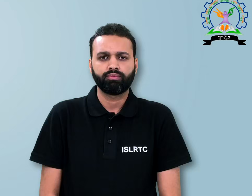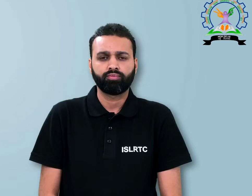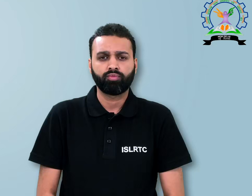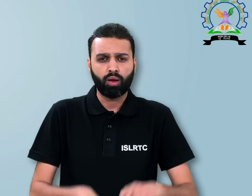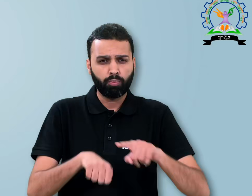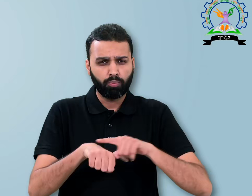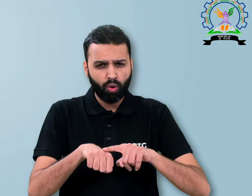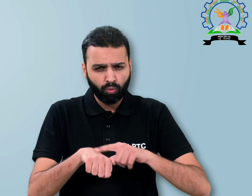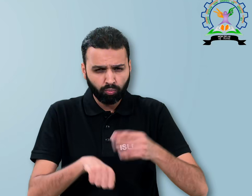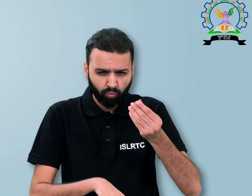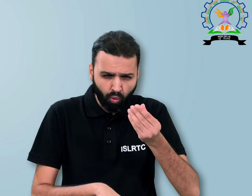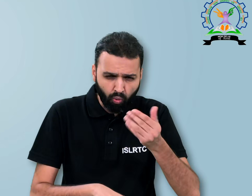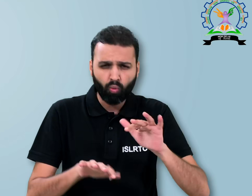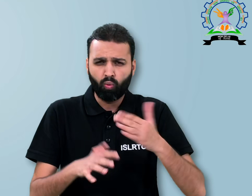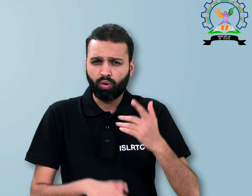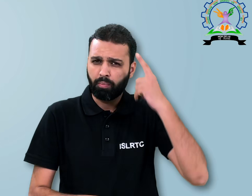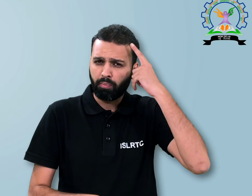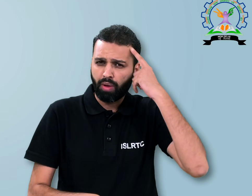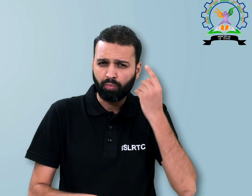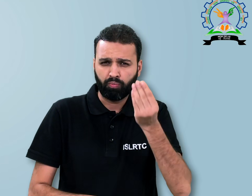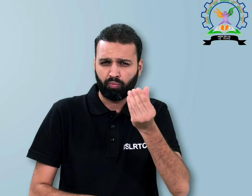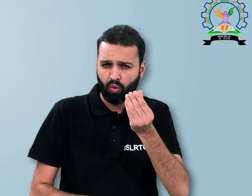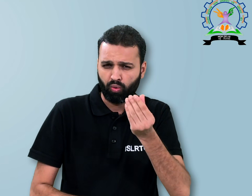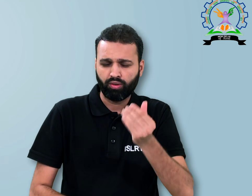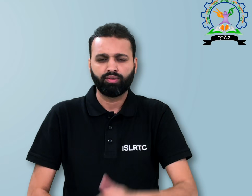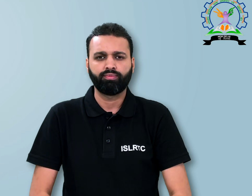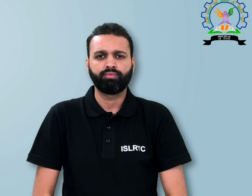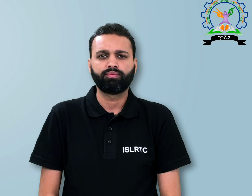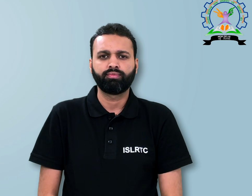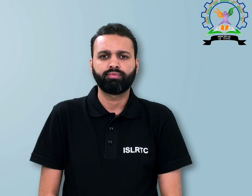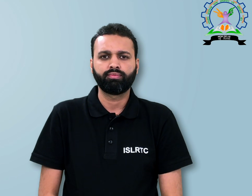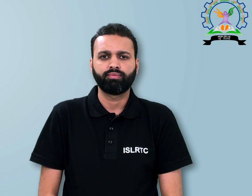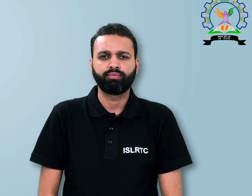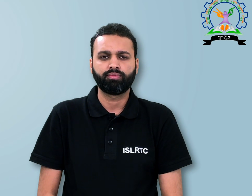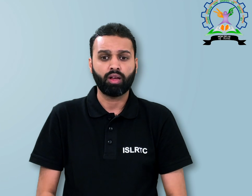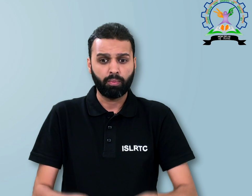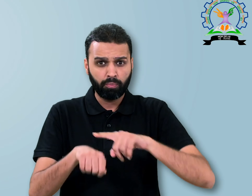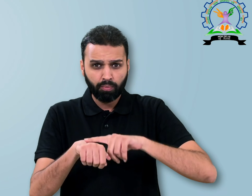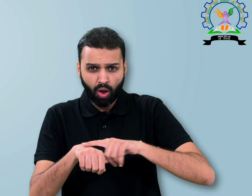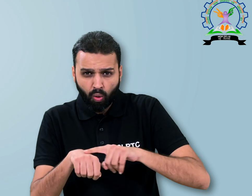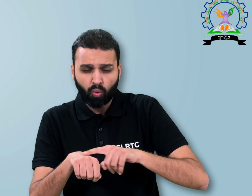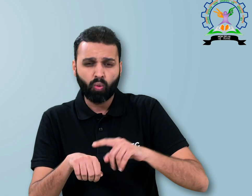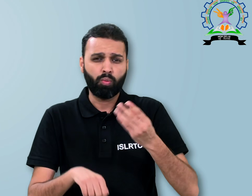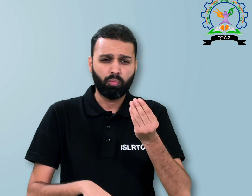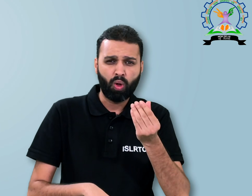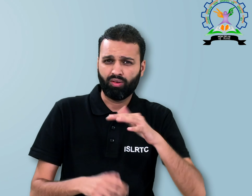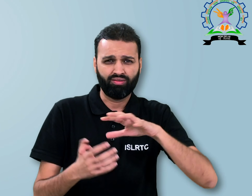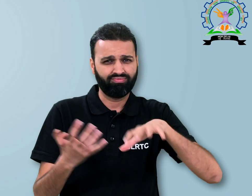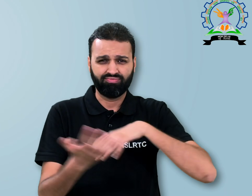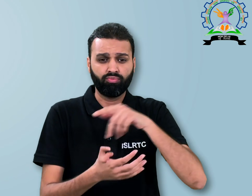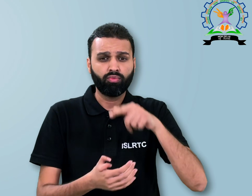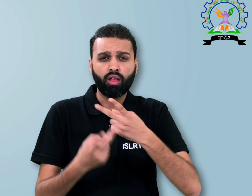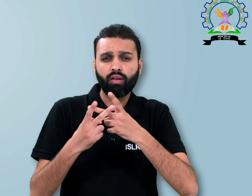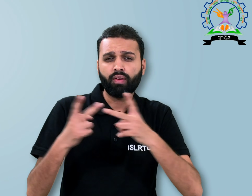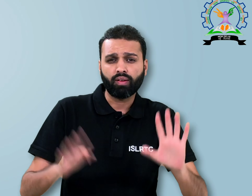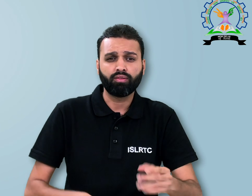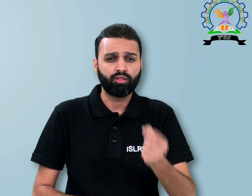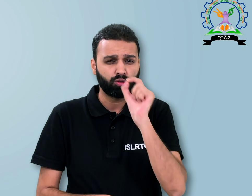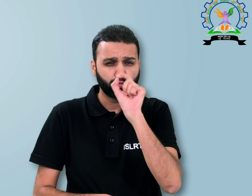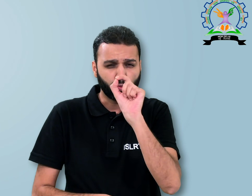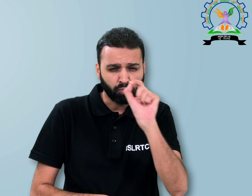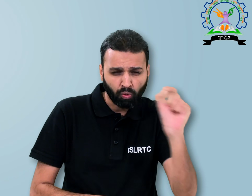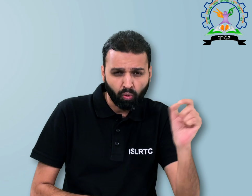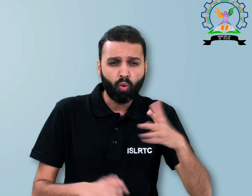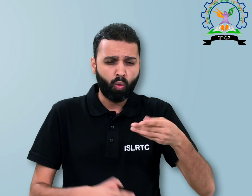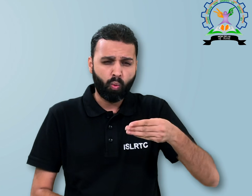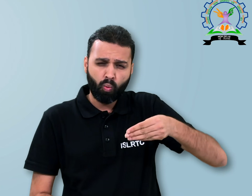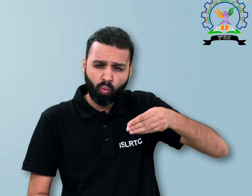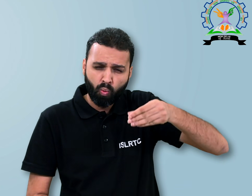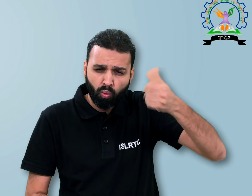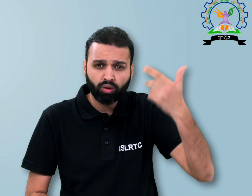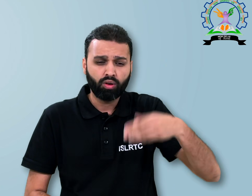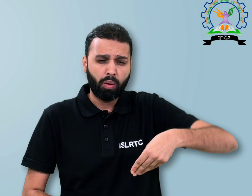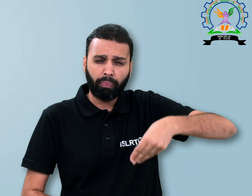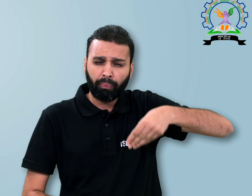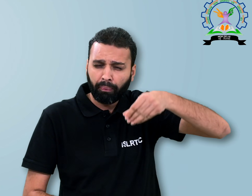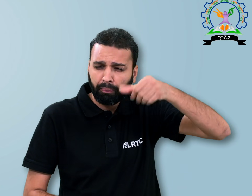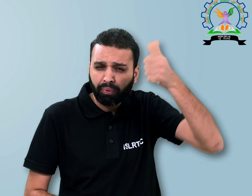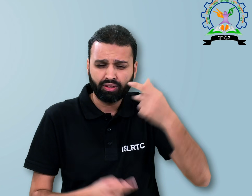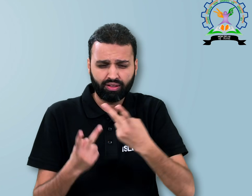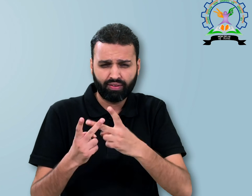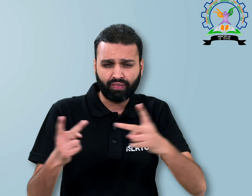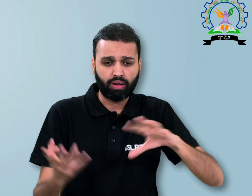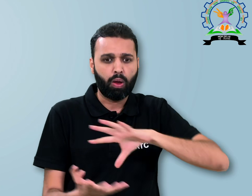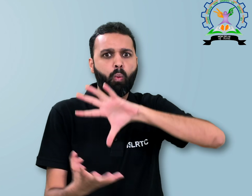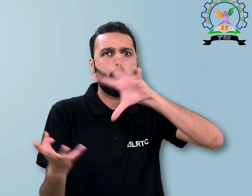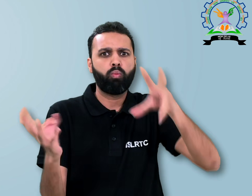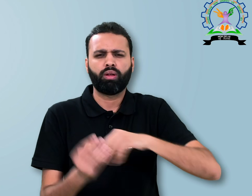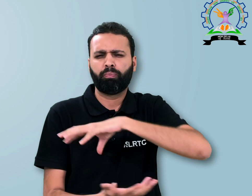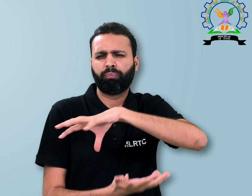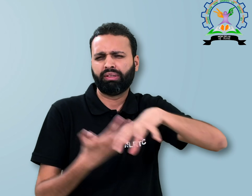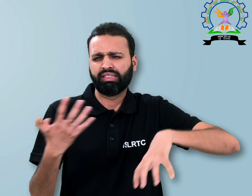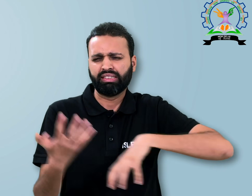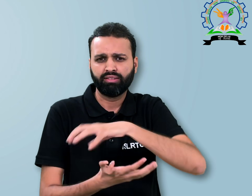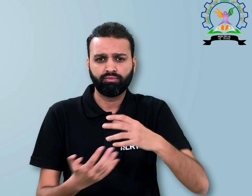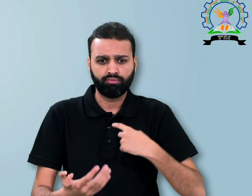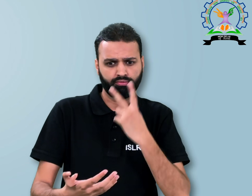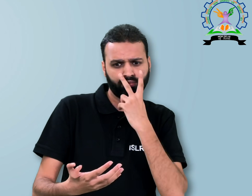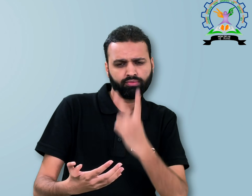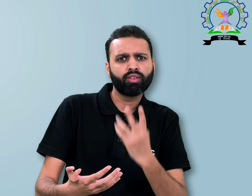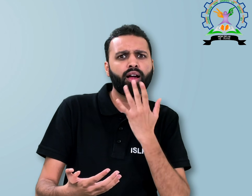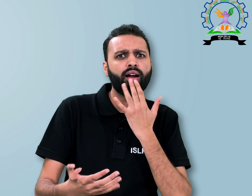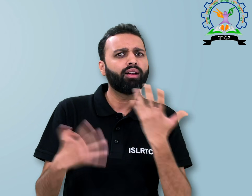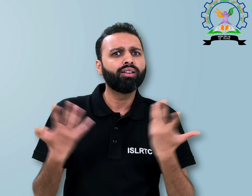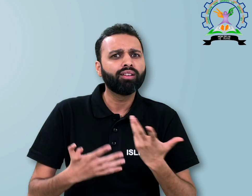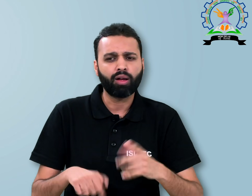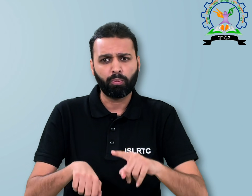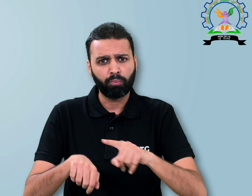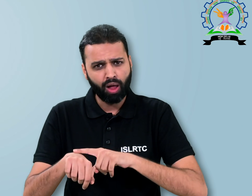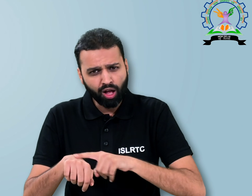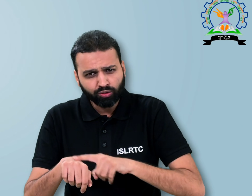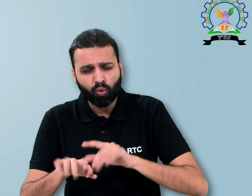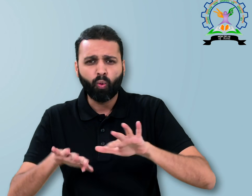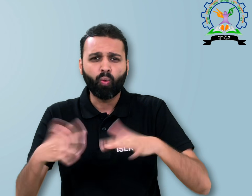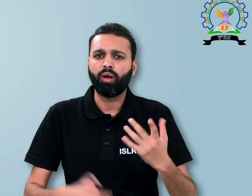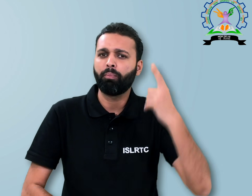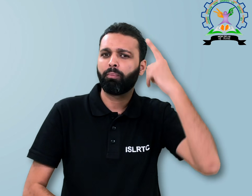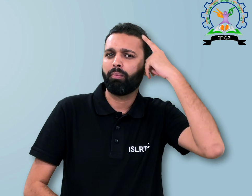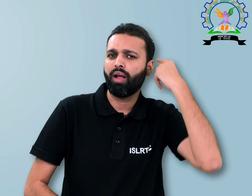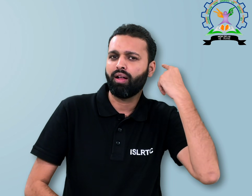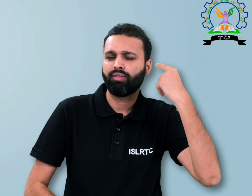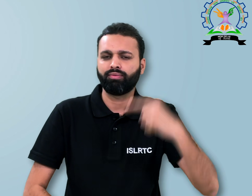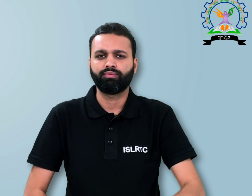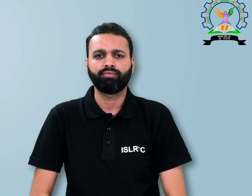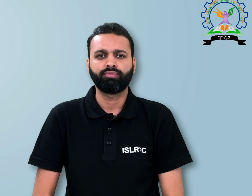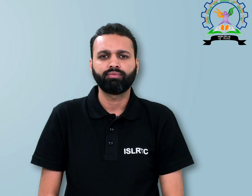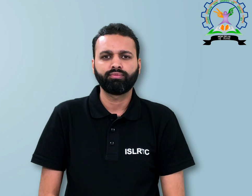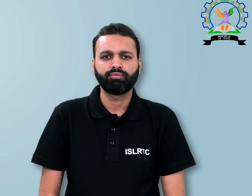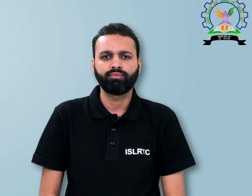Loamy Soil Loamy soil is a combination of sand, silt and clay. This soil is also referred to as agricultural soil. It is usually brown or black in color.